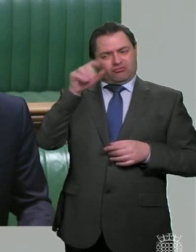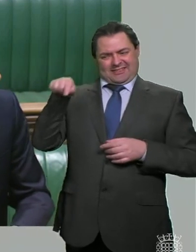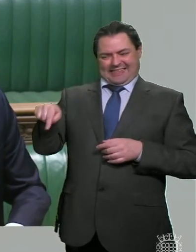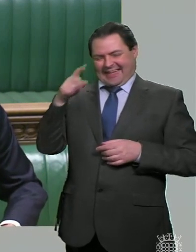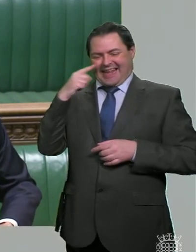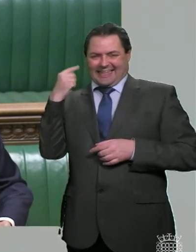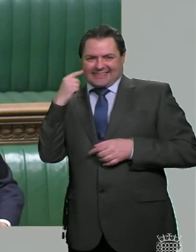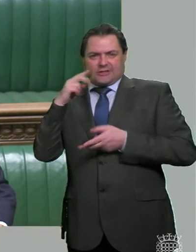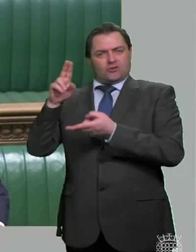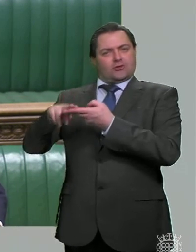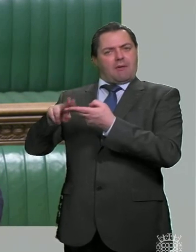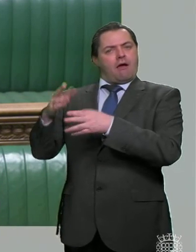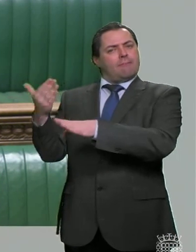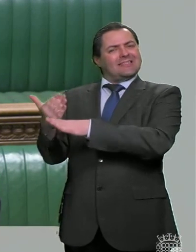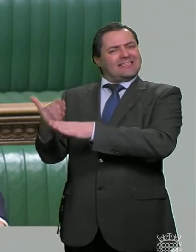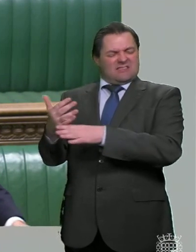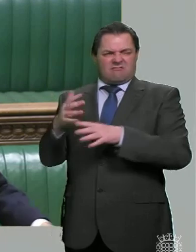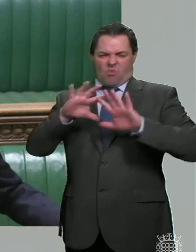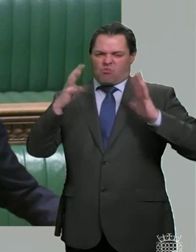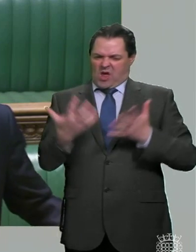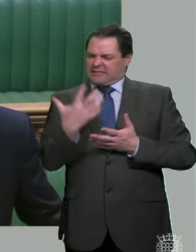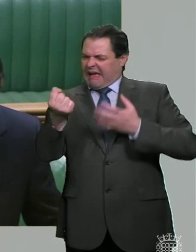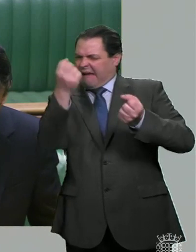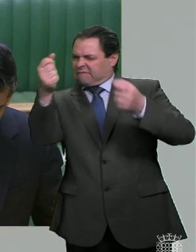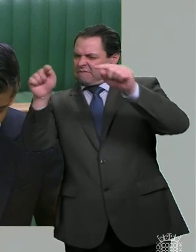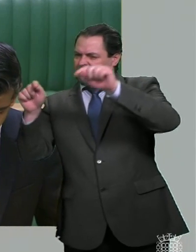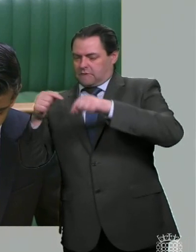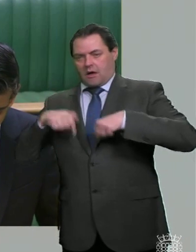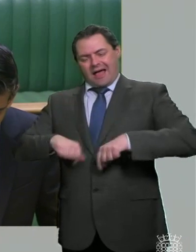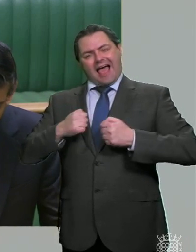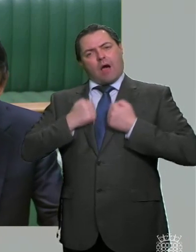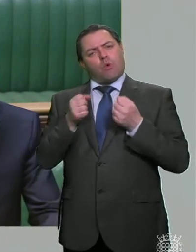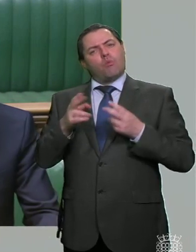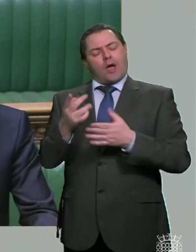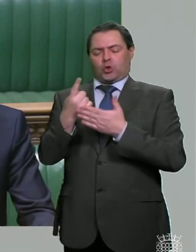They are well established internationally, but we are taking a unique approach.